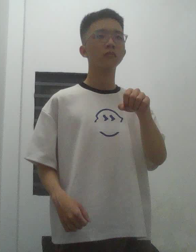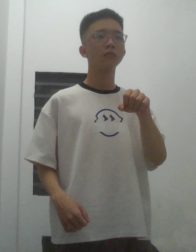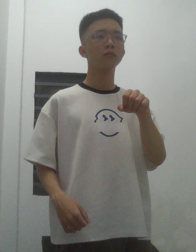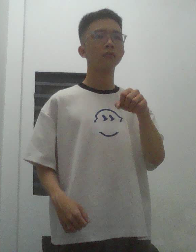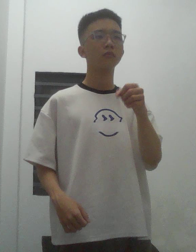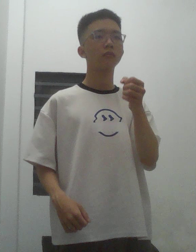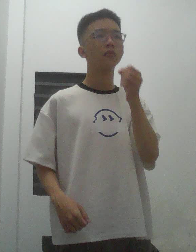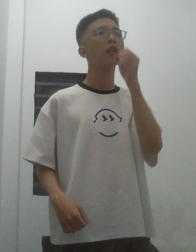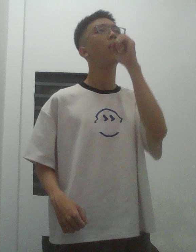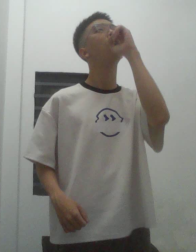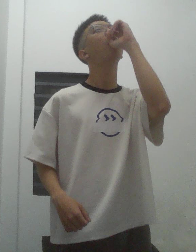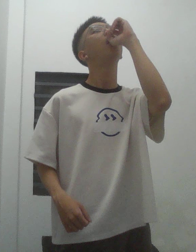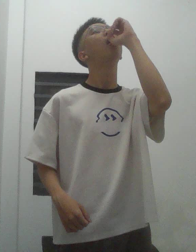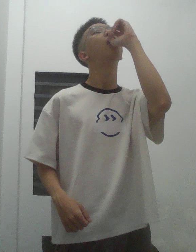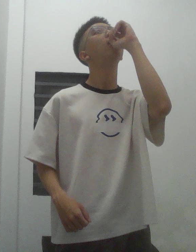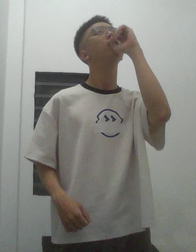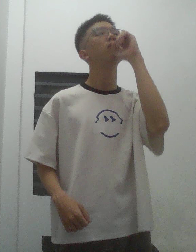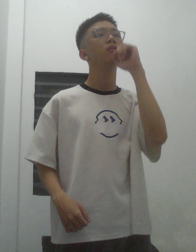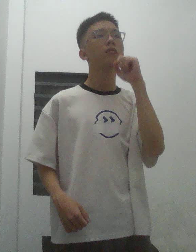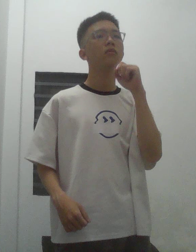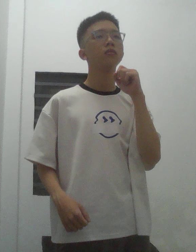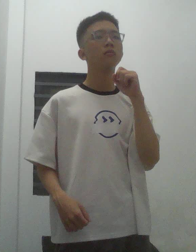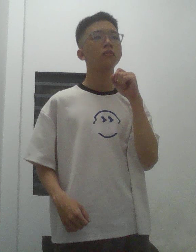uong